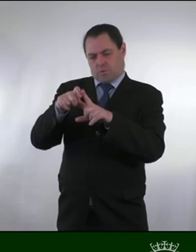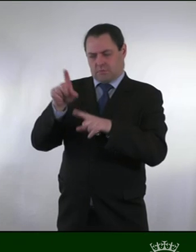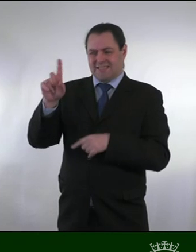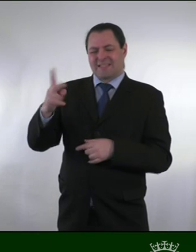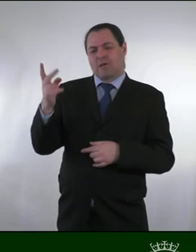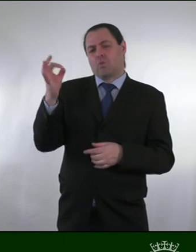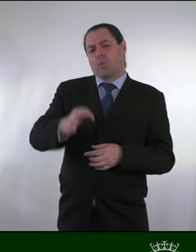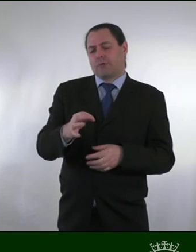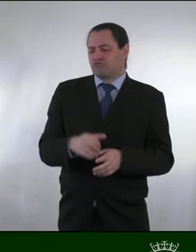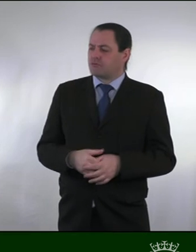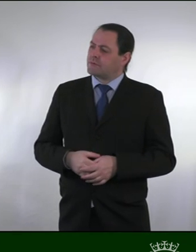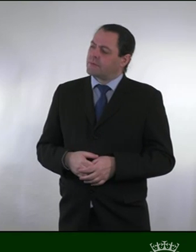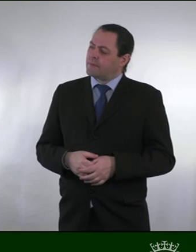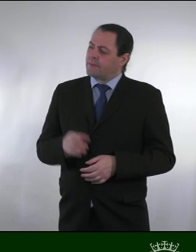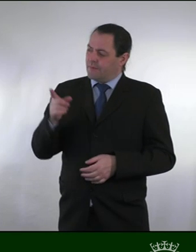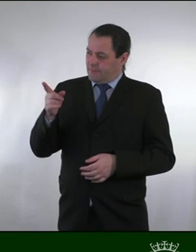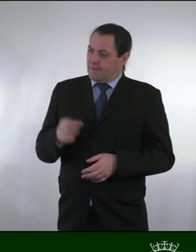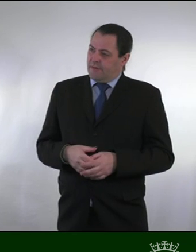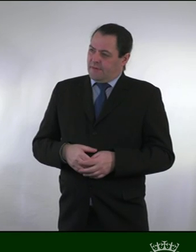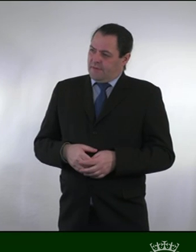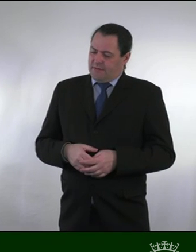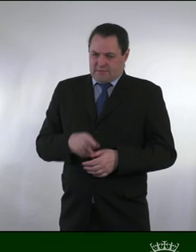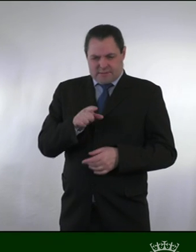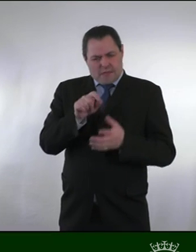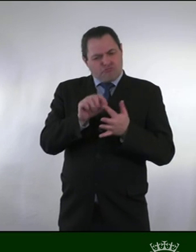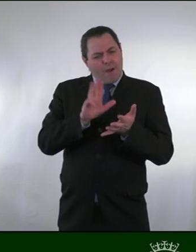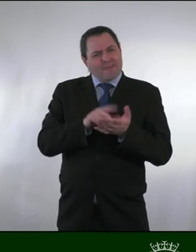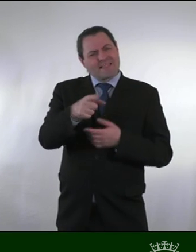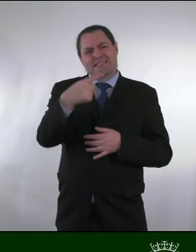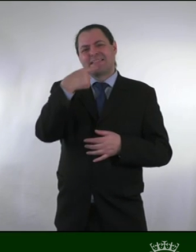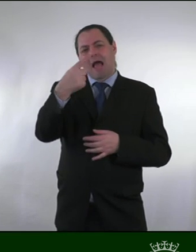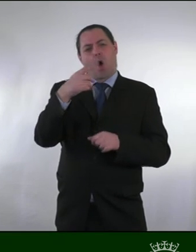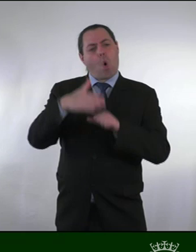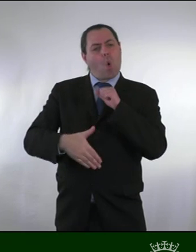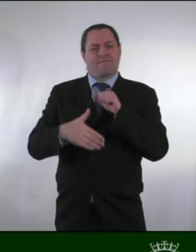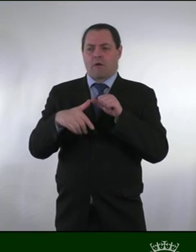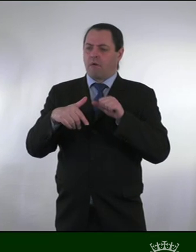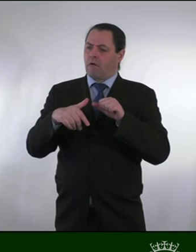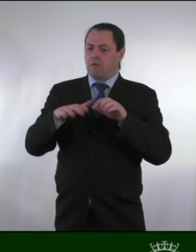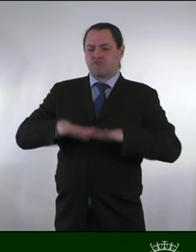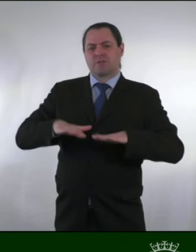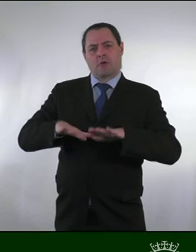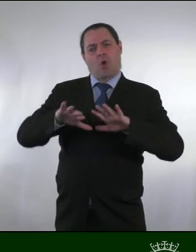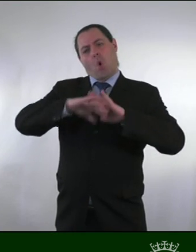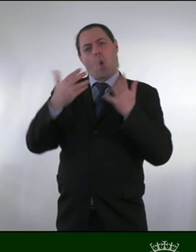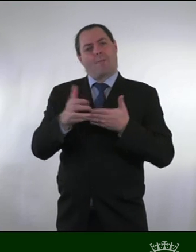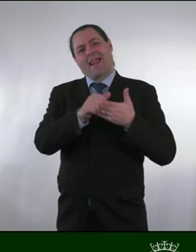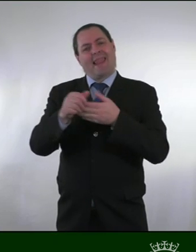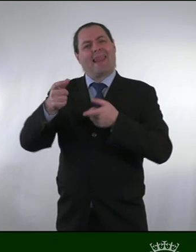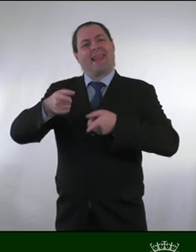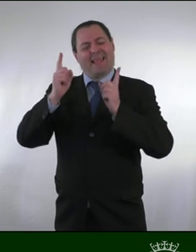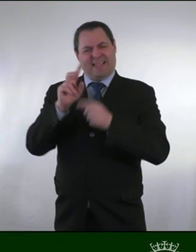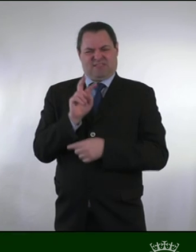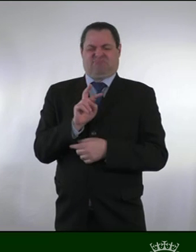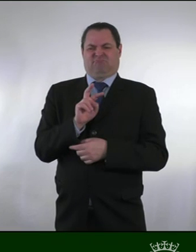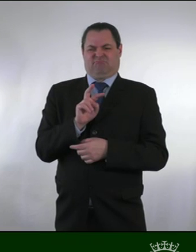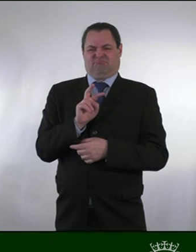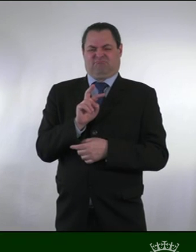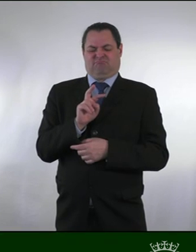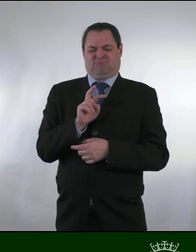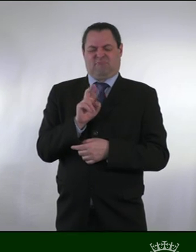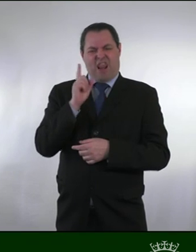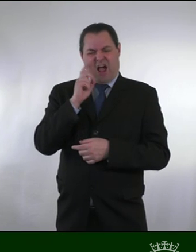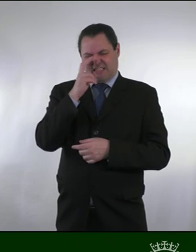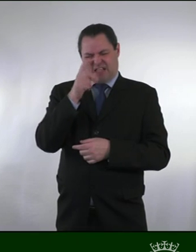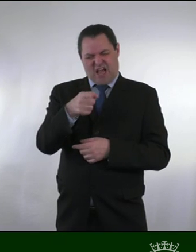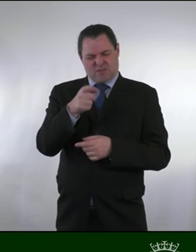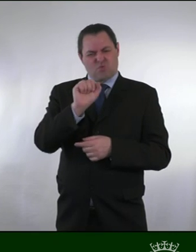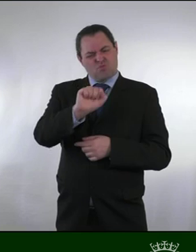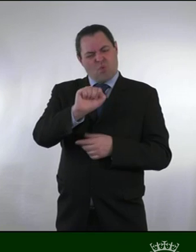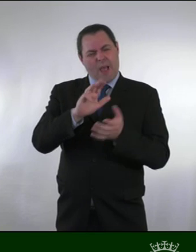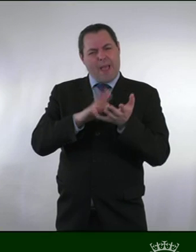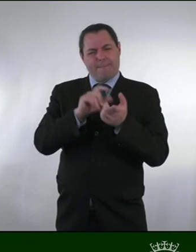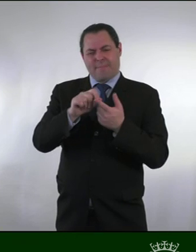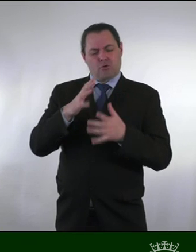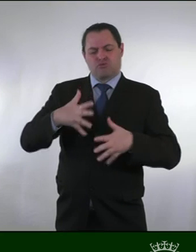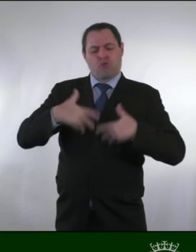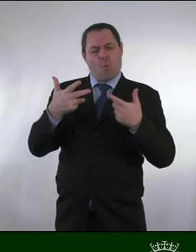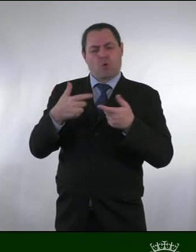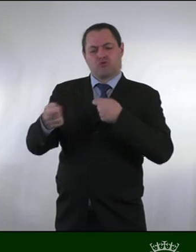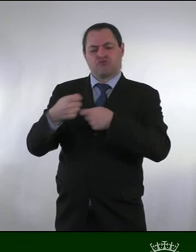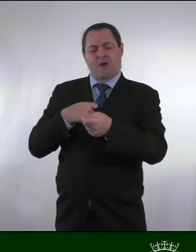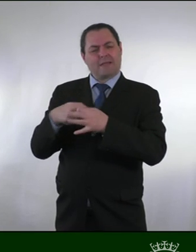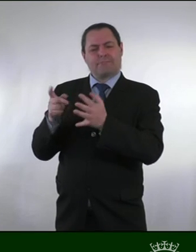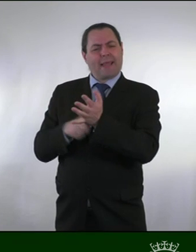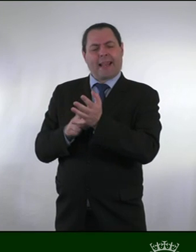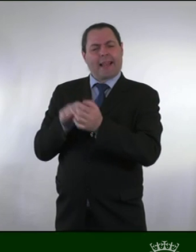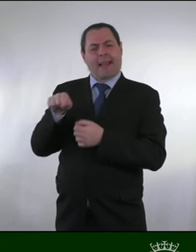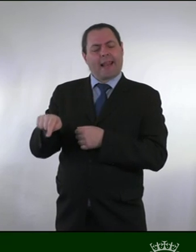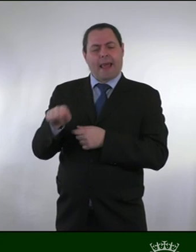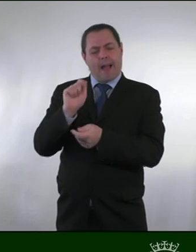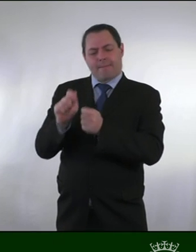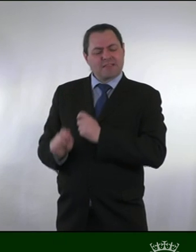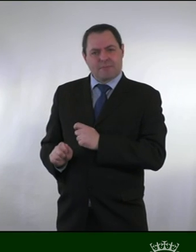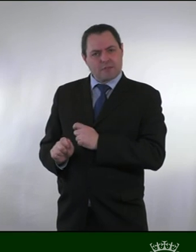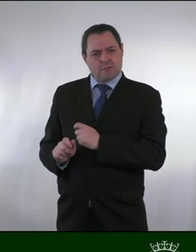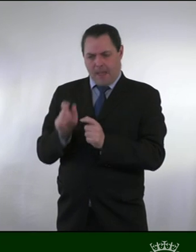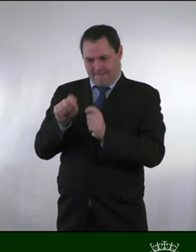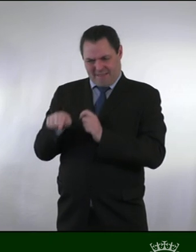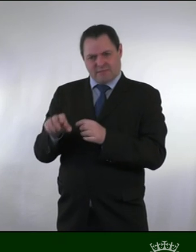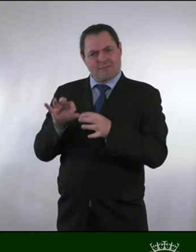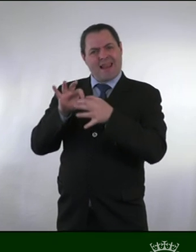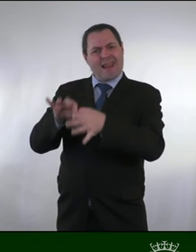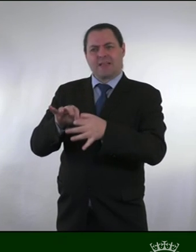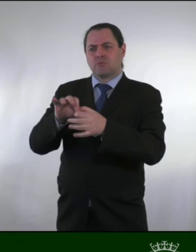I think people would find the Prime Minister’s claims about the UK’s global leadership a bit more believable if last night he had not ordered his MPs to vote down an amendment to the Trade Bill that would have prevented trade deals with countries that commit genocide.